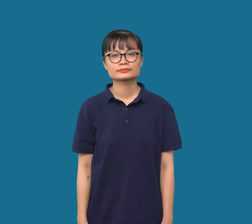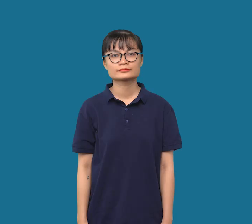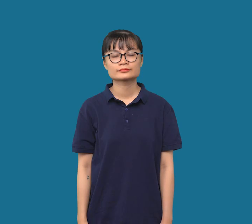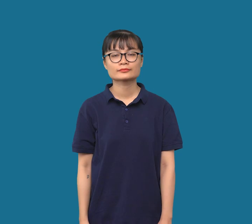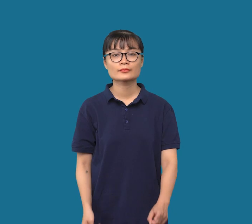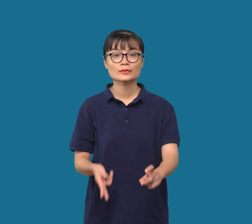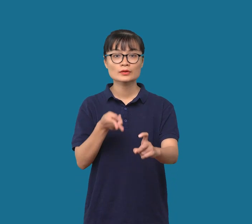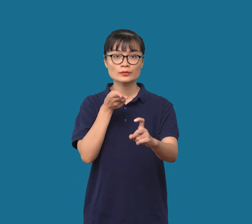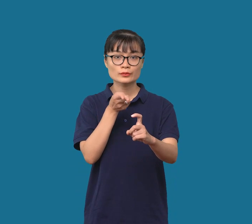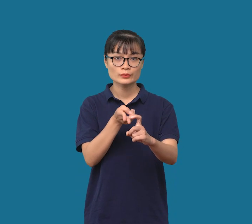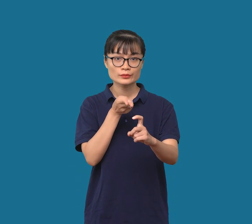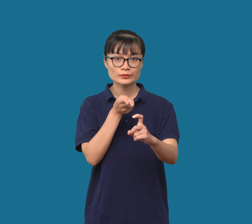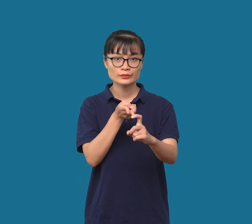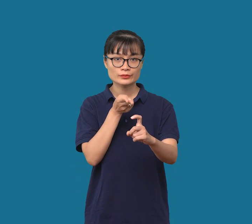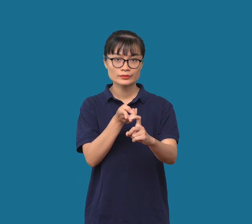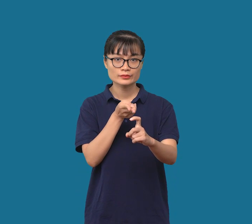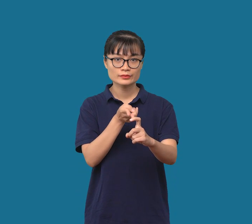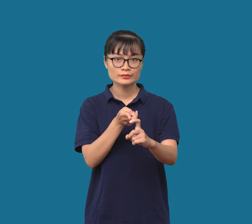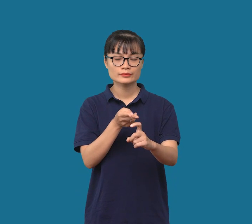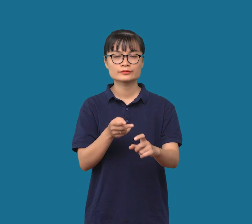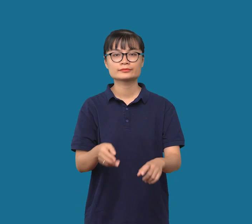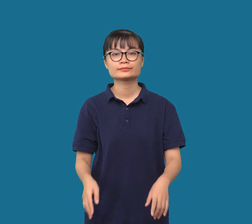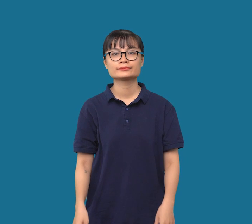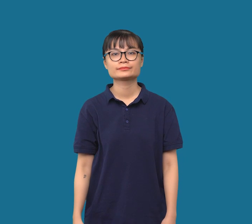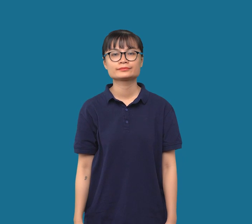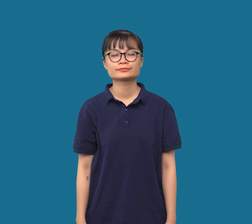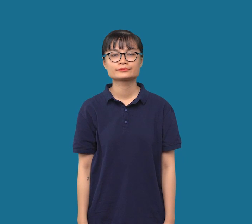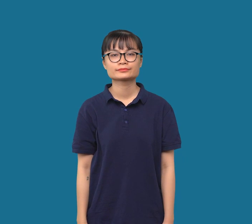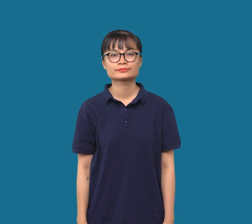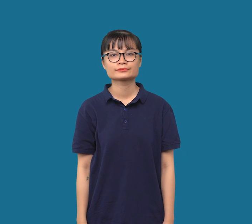chăn nuôi